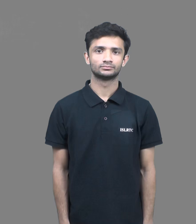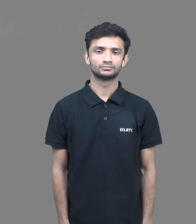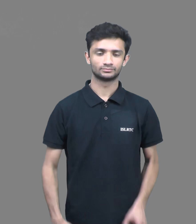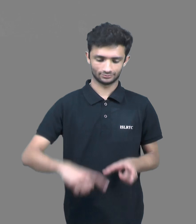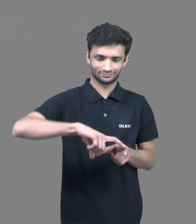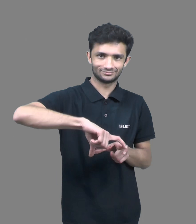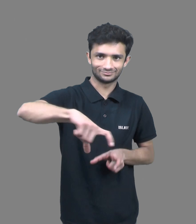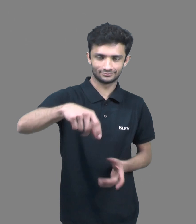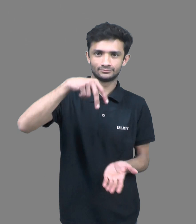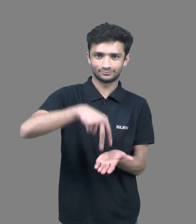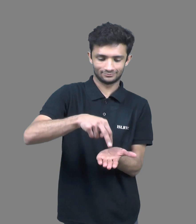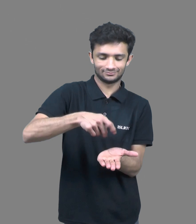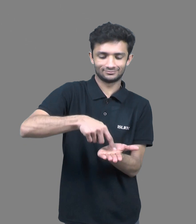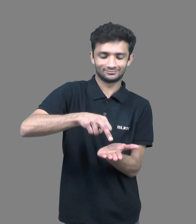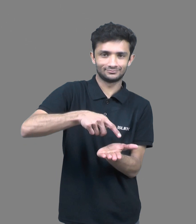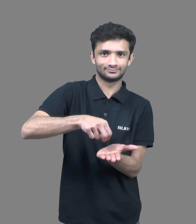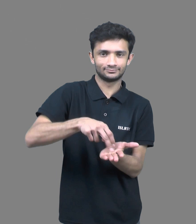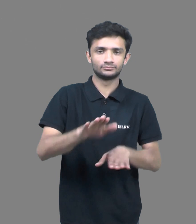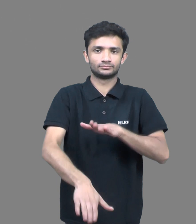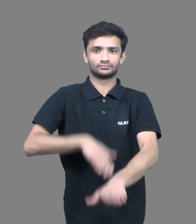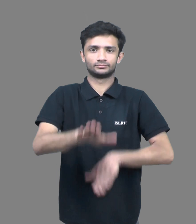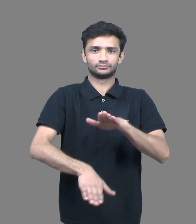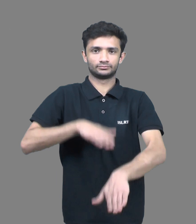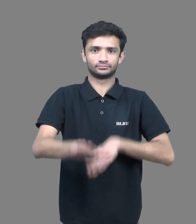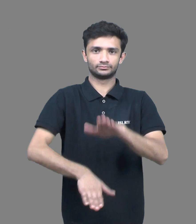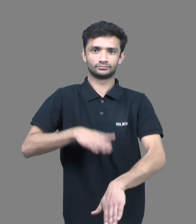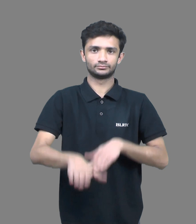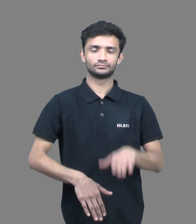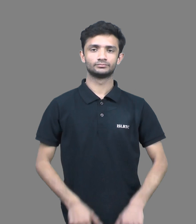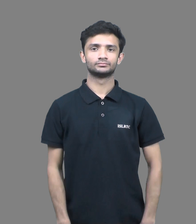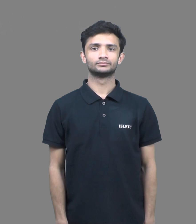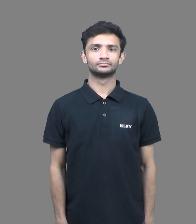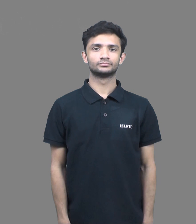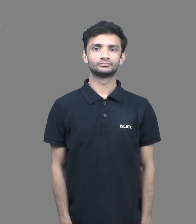Treadmill